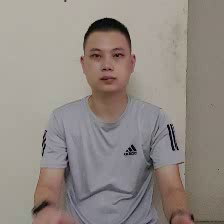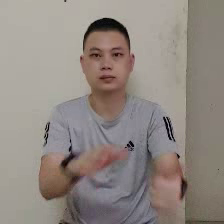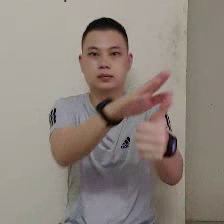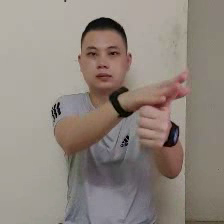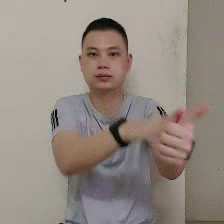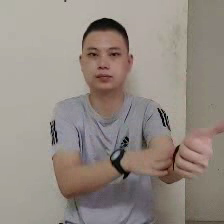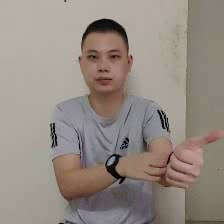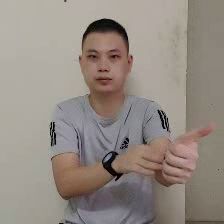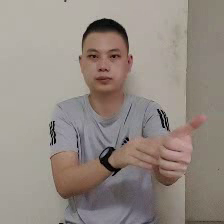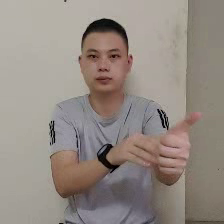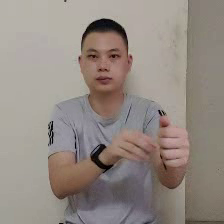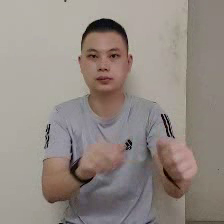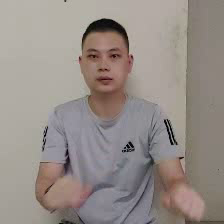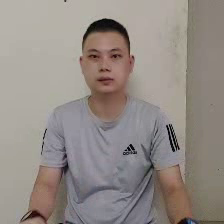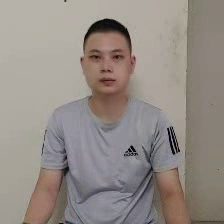An ủi